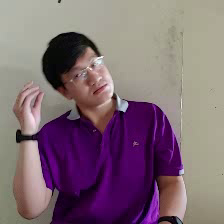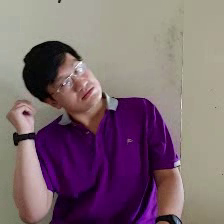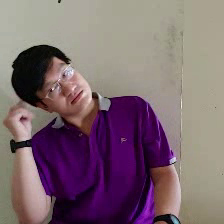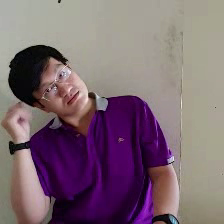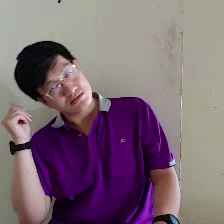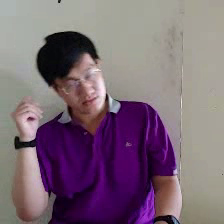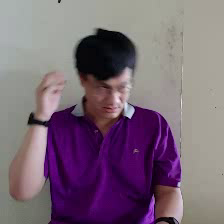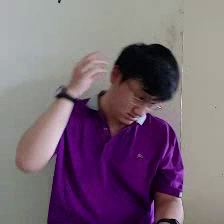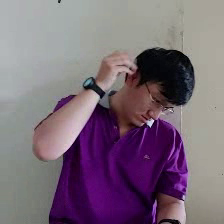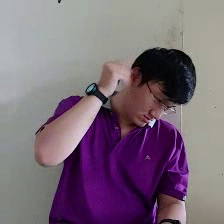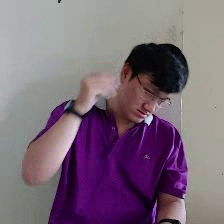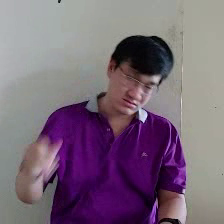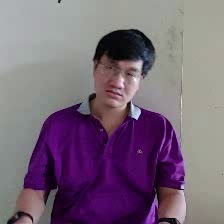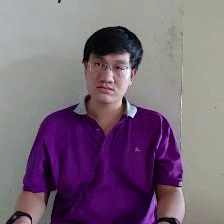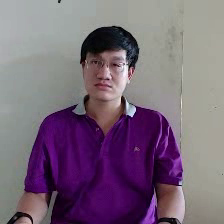Băn khoăn